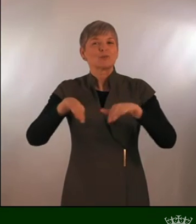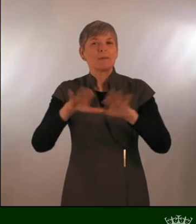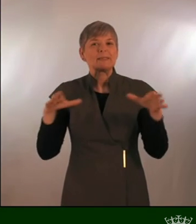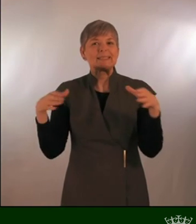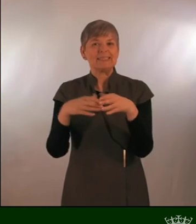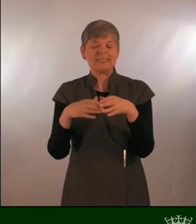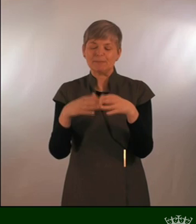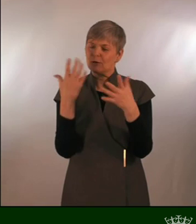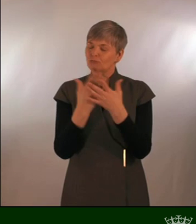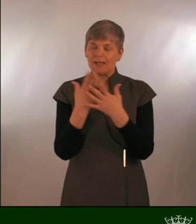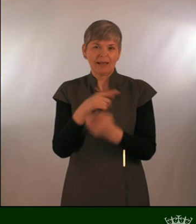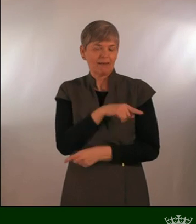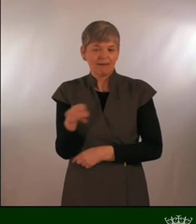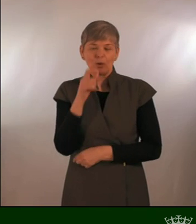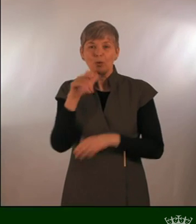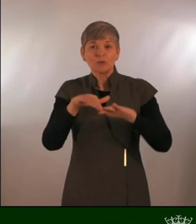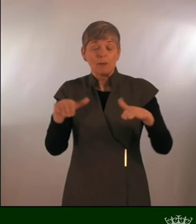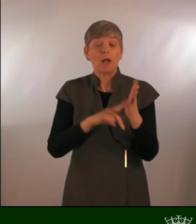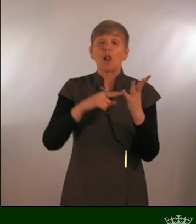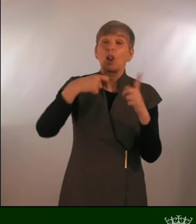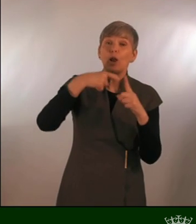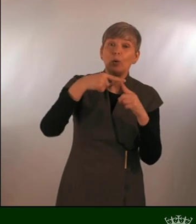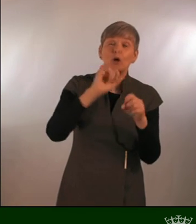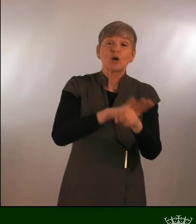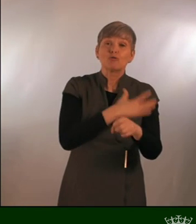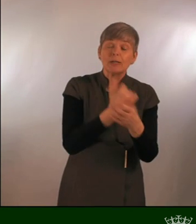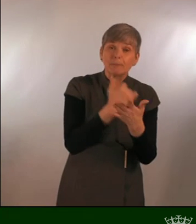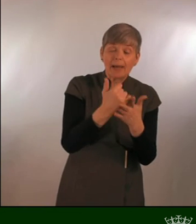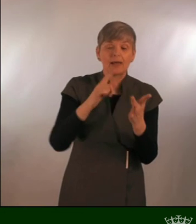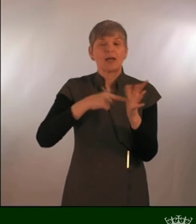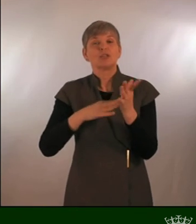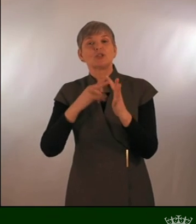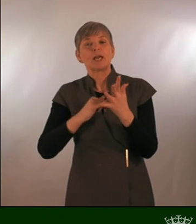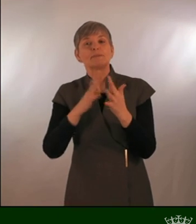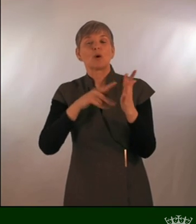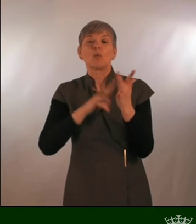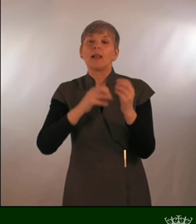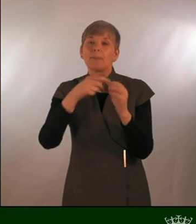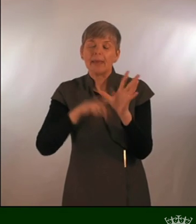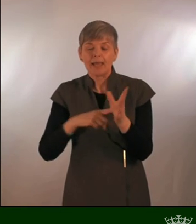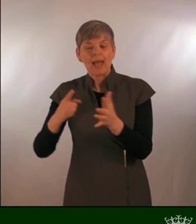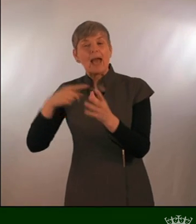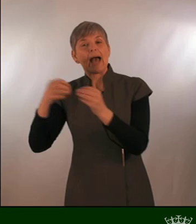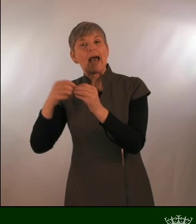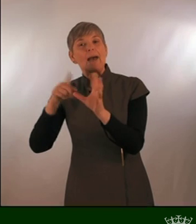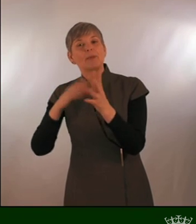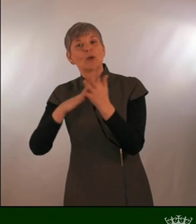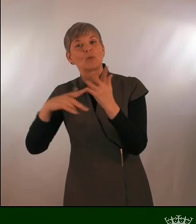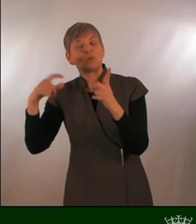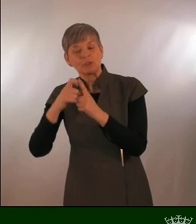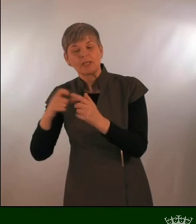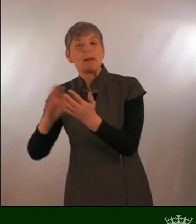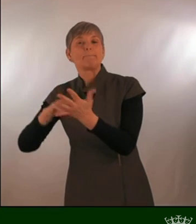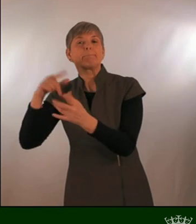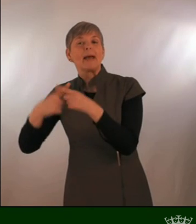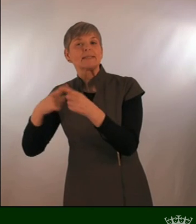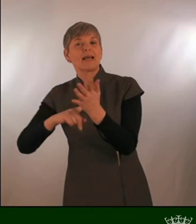The swimmers involved were Luke Greenbank, James Wilby, Abbie Wood, Max Litchfield and Molly Renshaw.